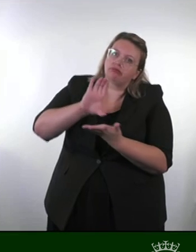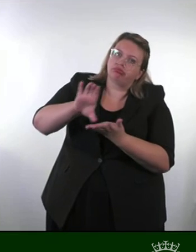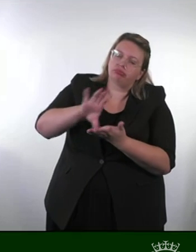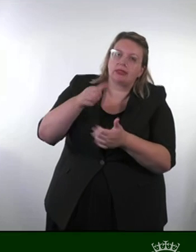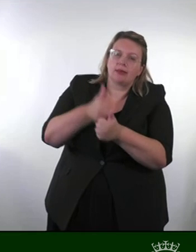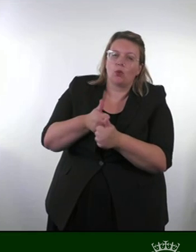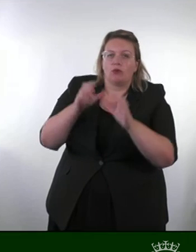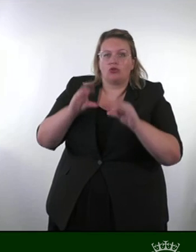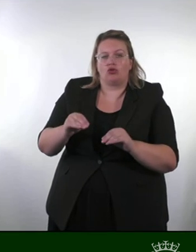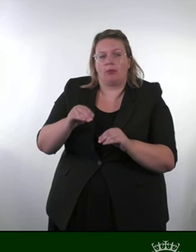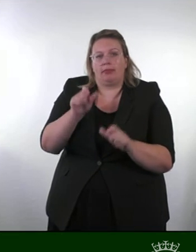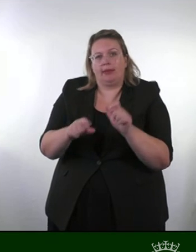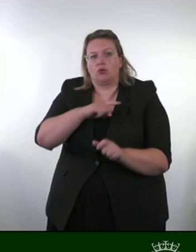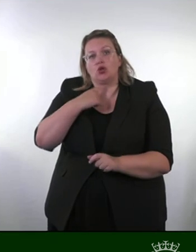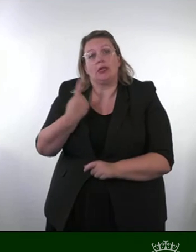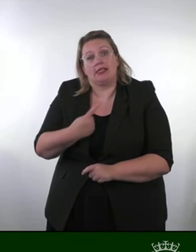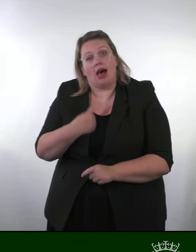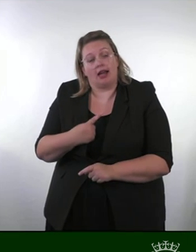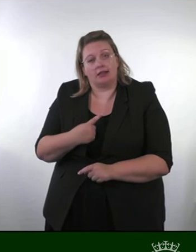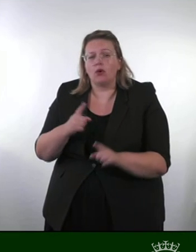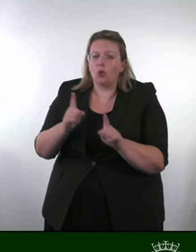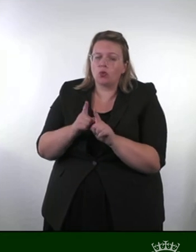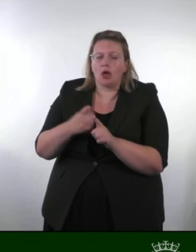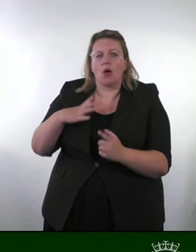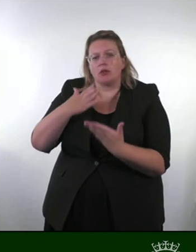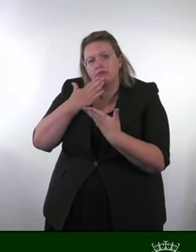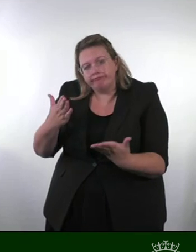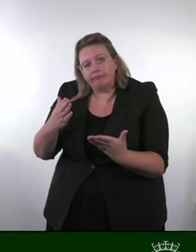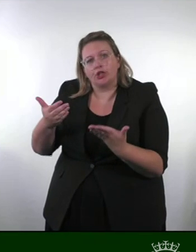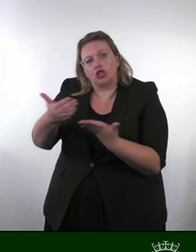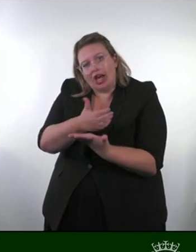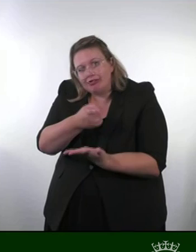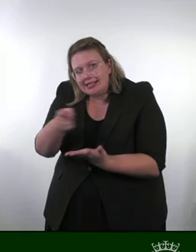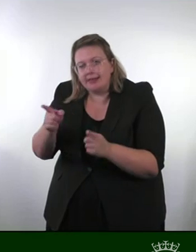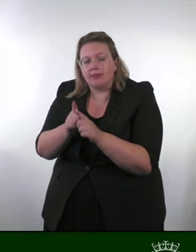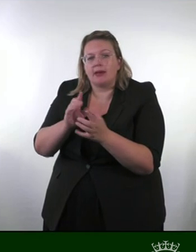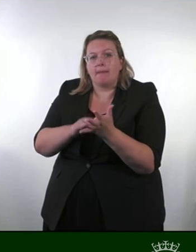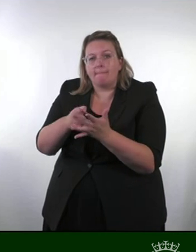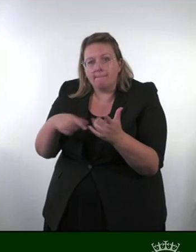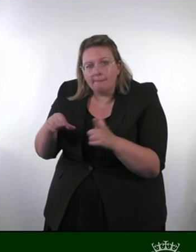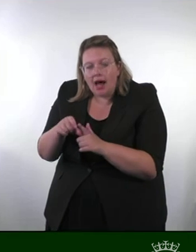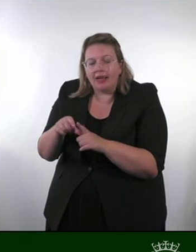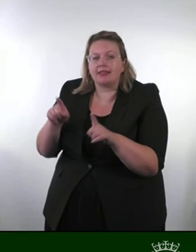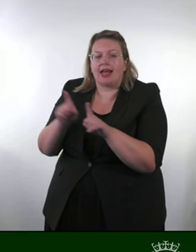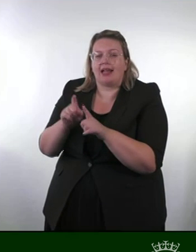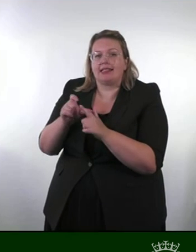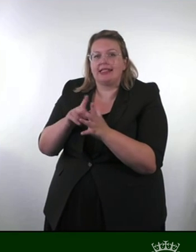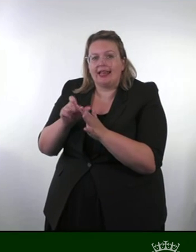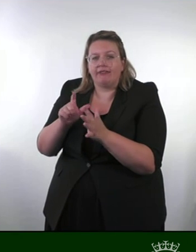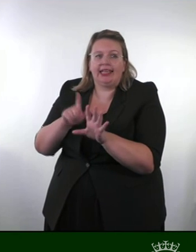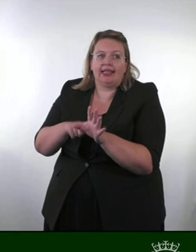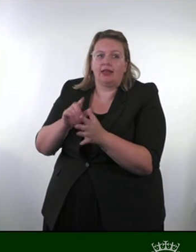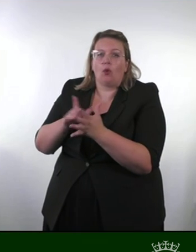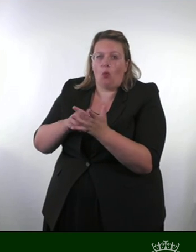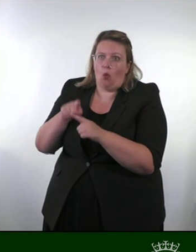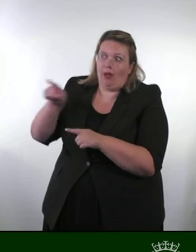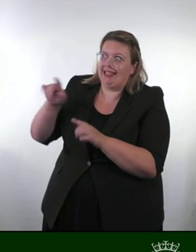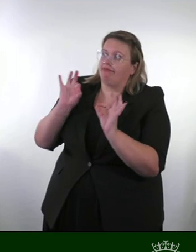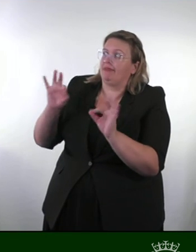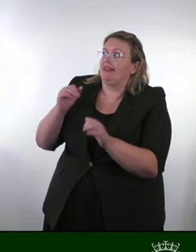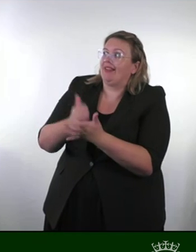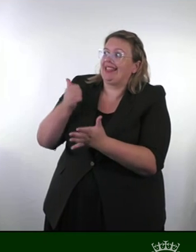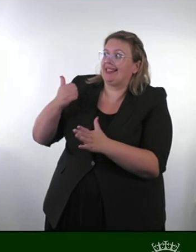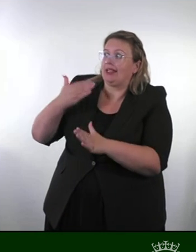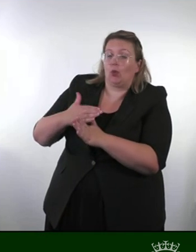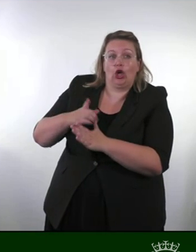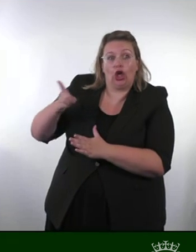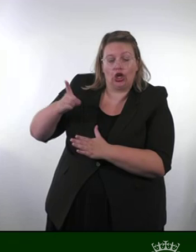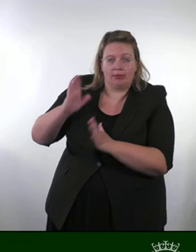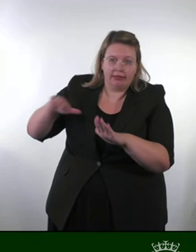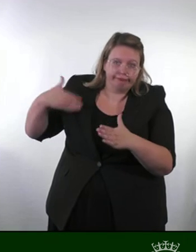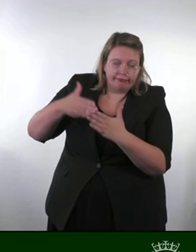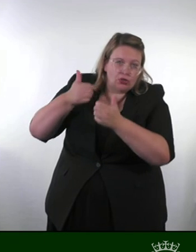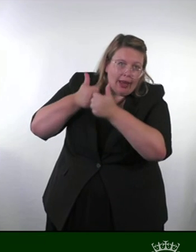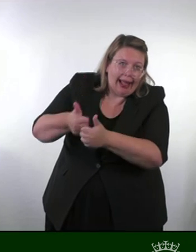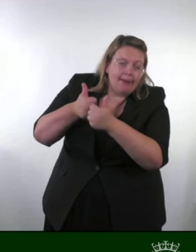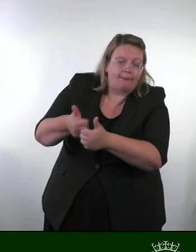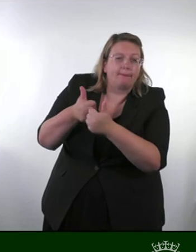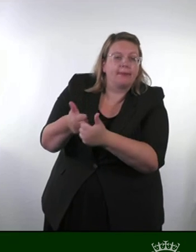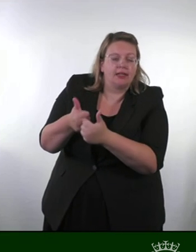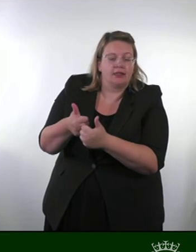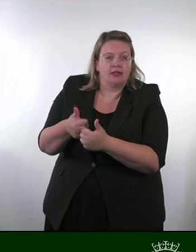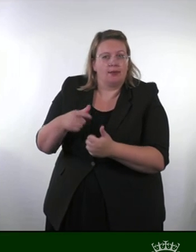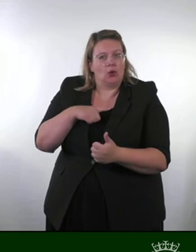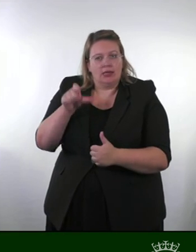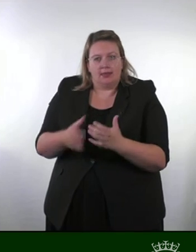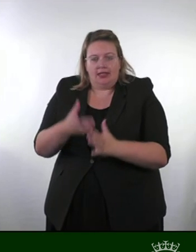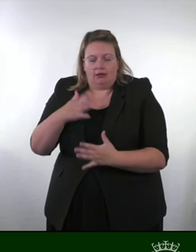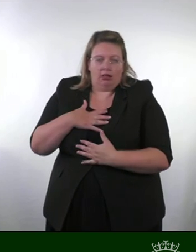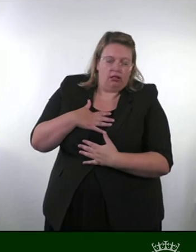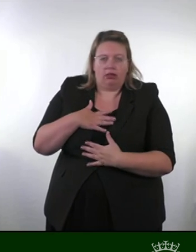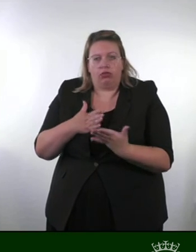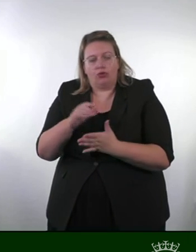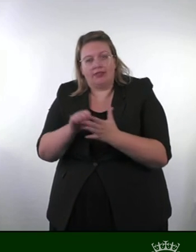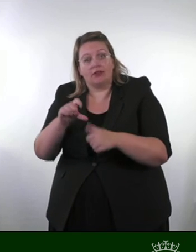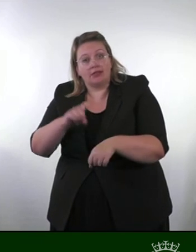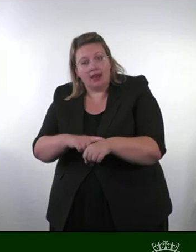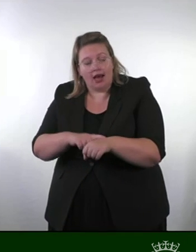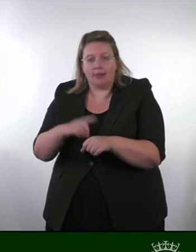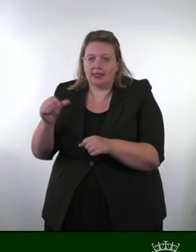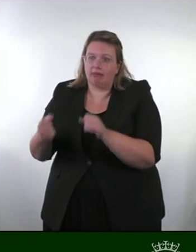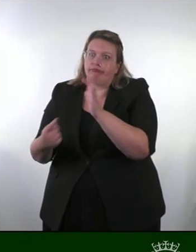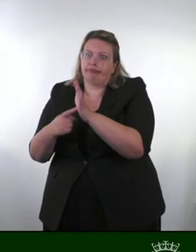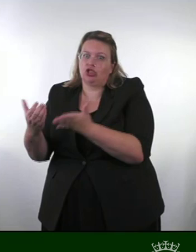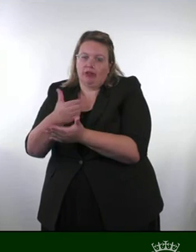I also pay tribute to the charitable sector—to Mind, ENGAGE and Davy Orr—for the fantastic work it does to make a difference at that crucial moment and to prevent suicide.